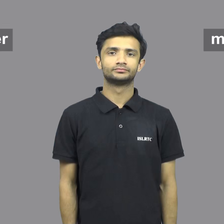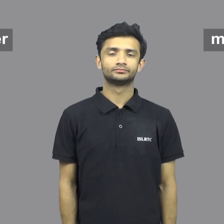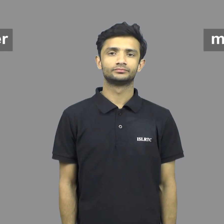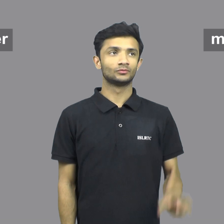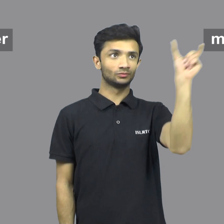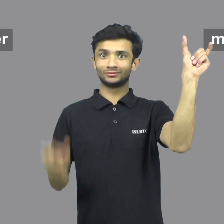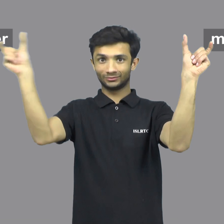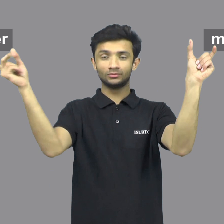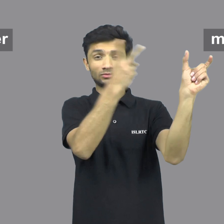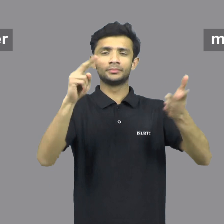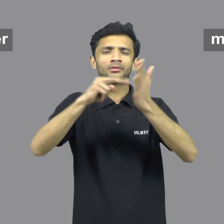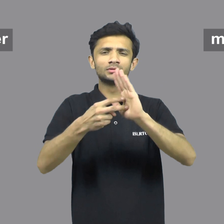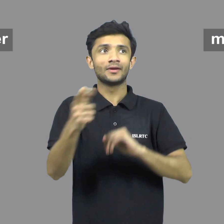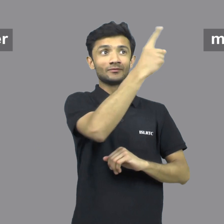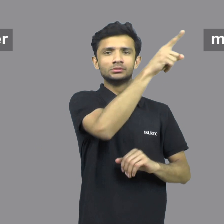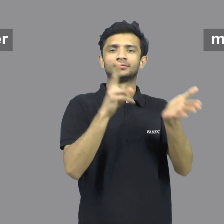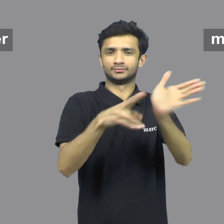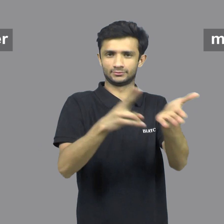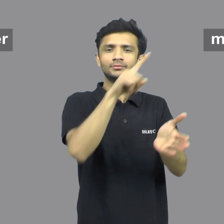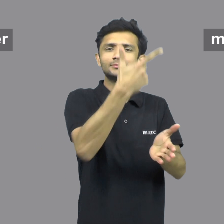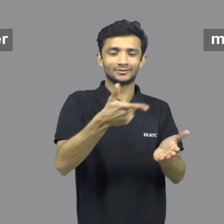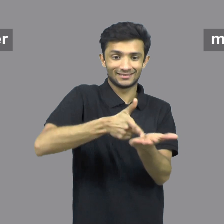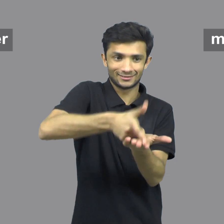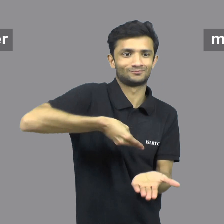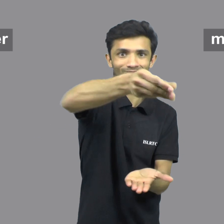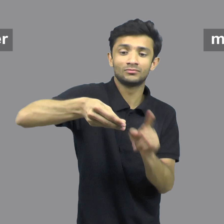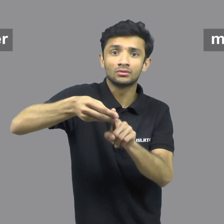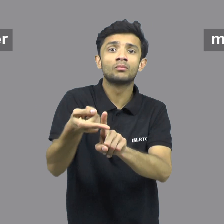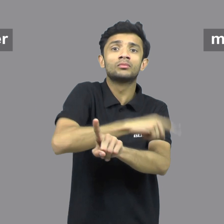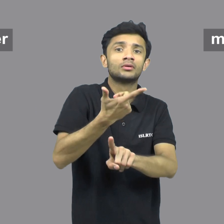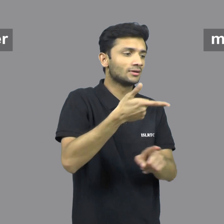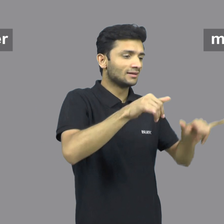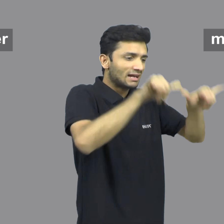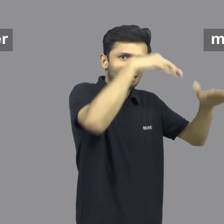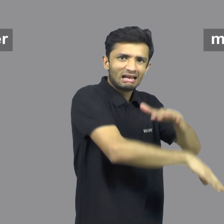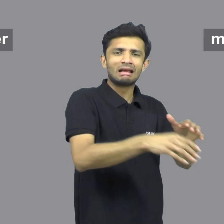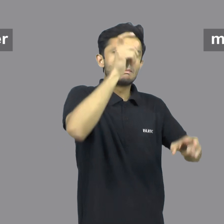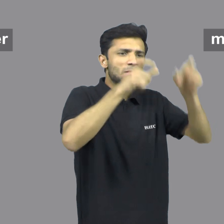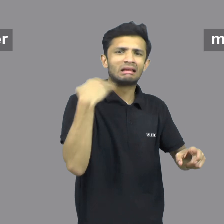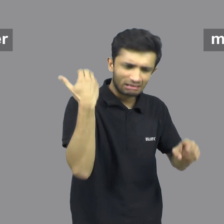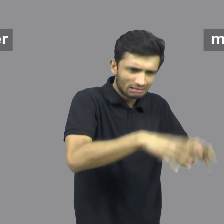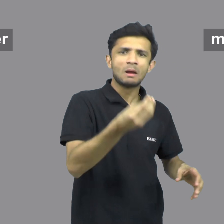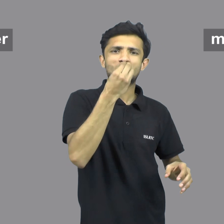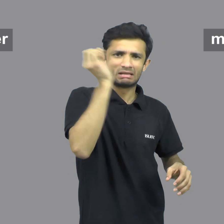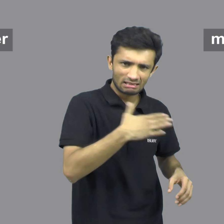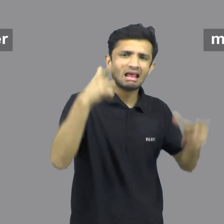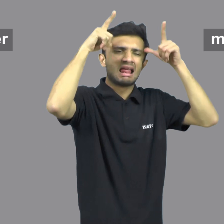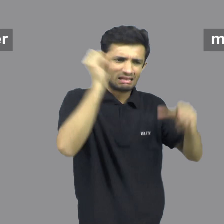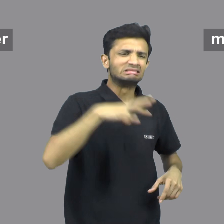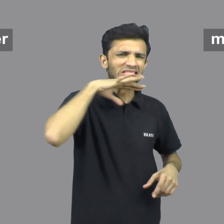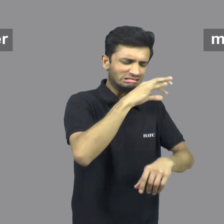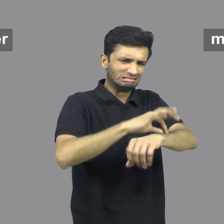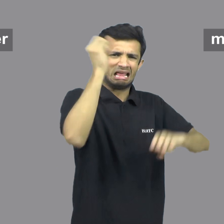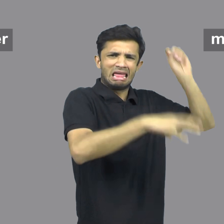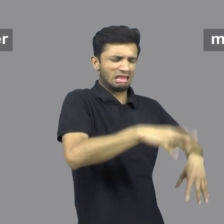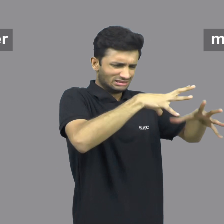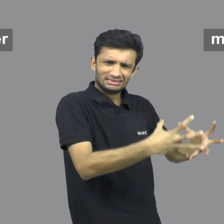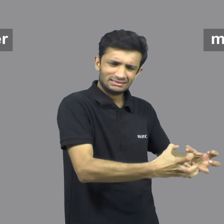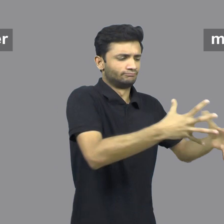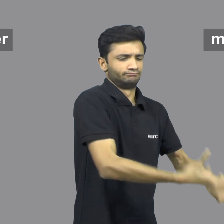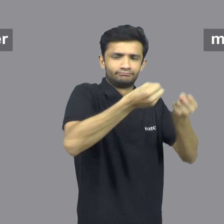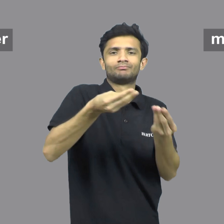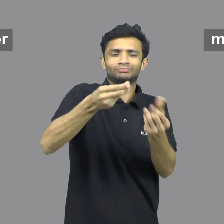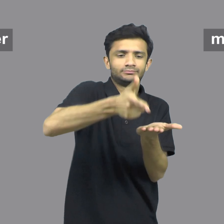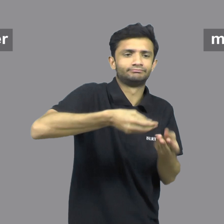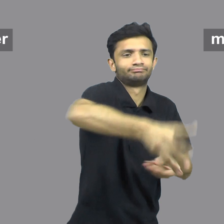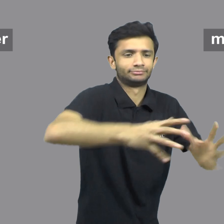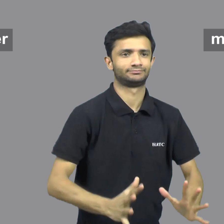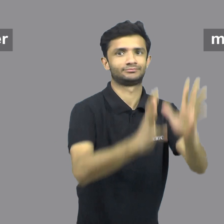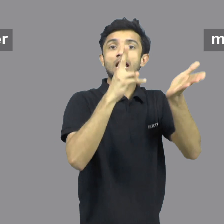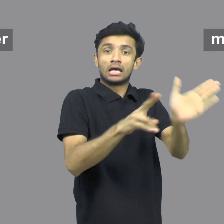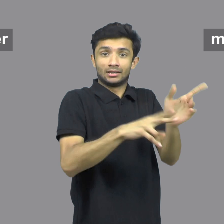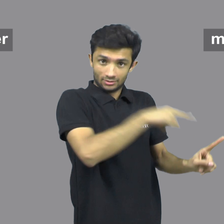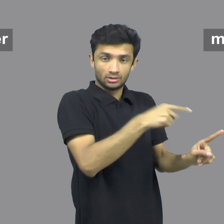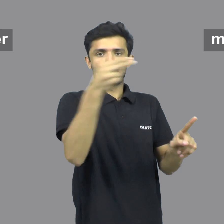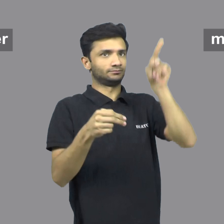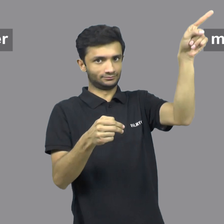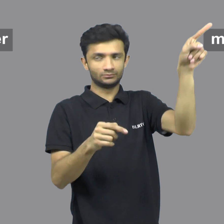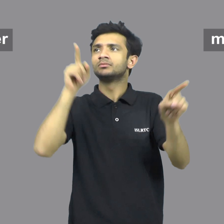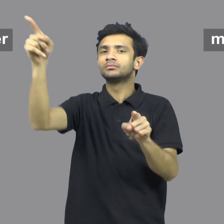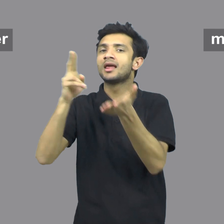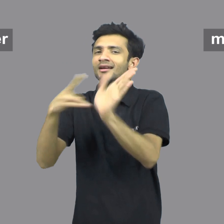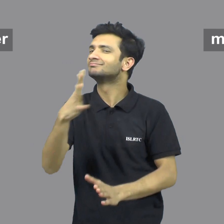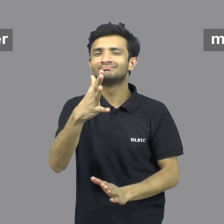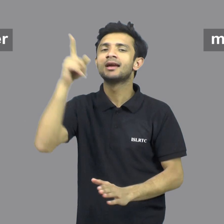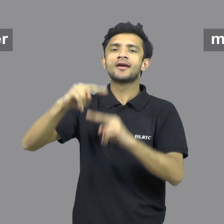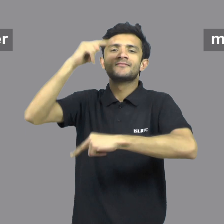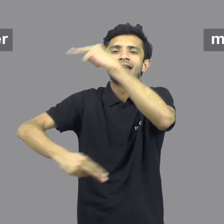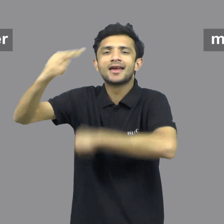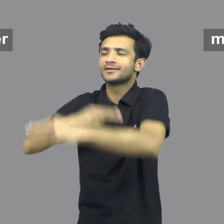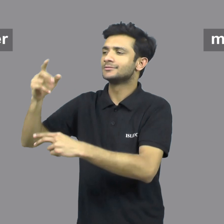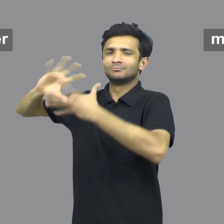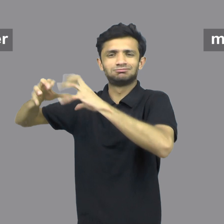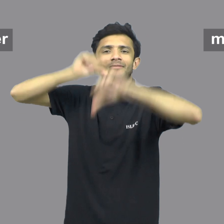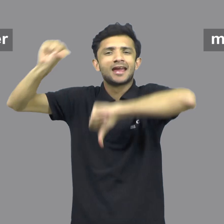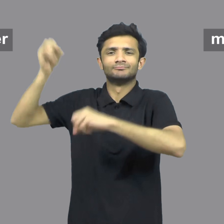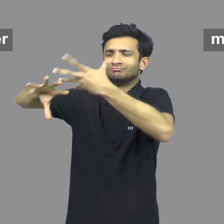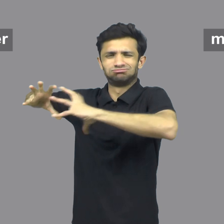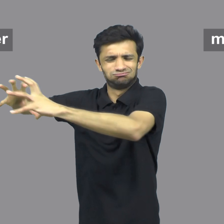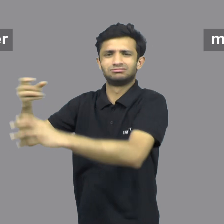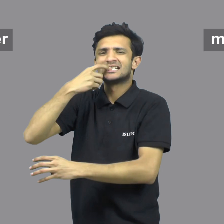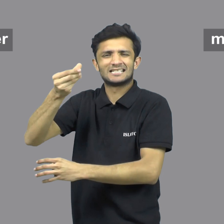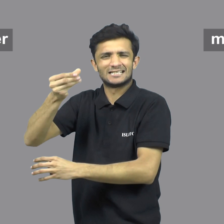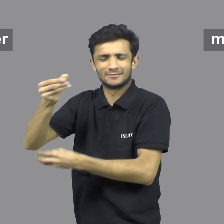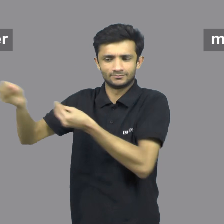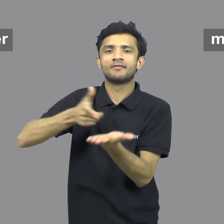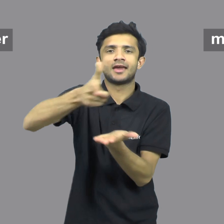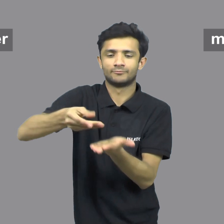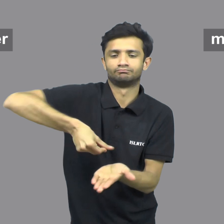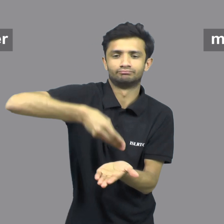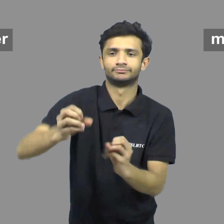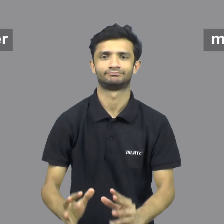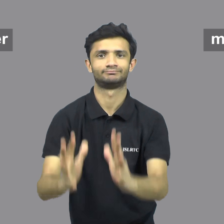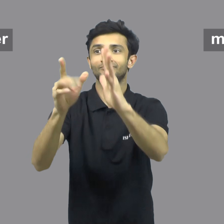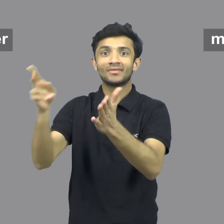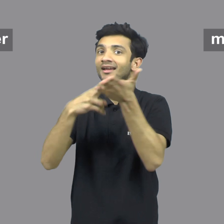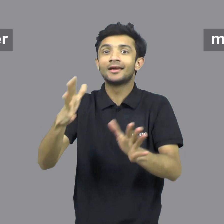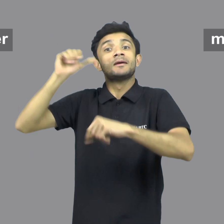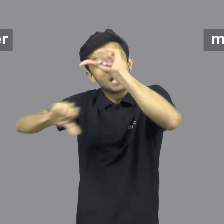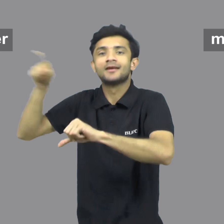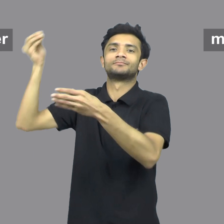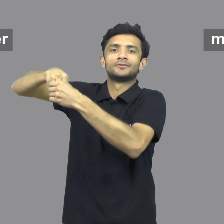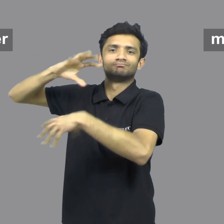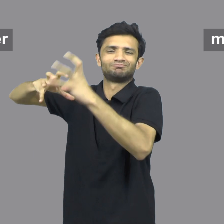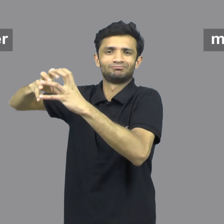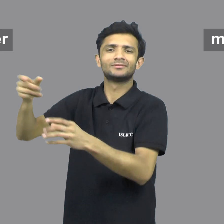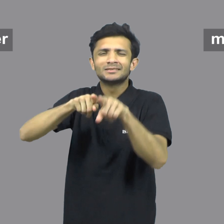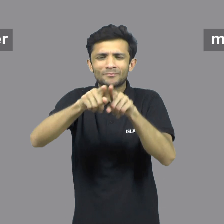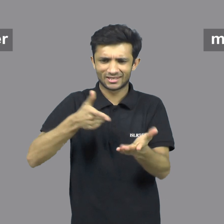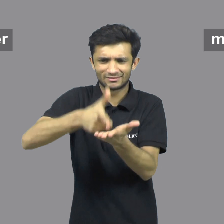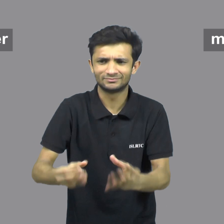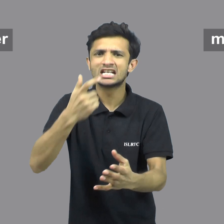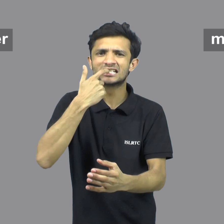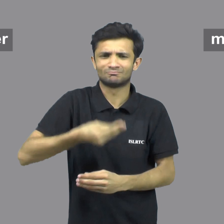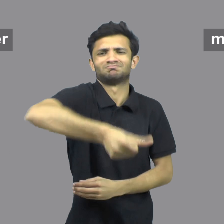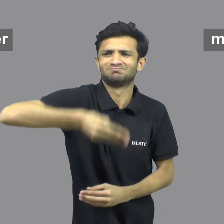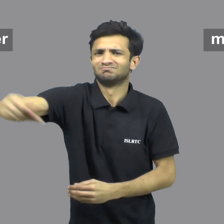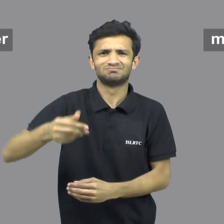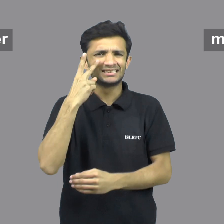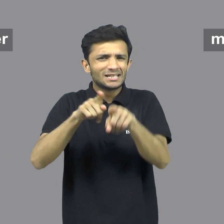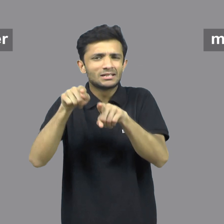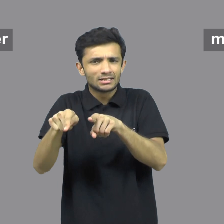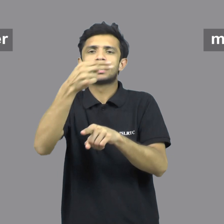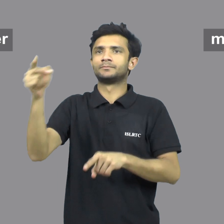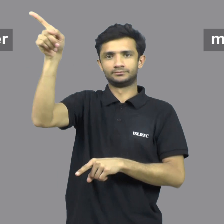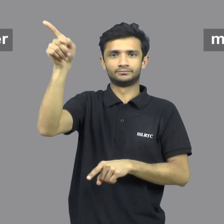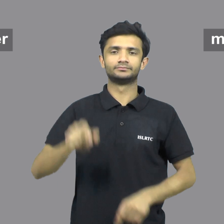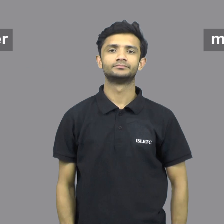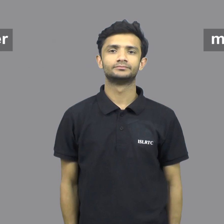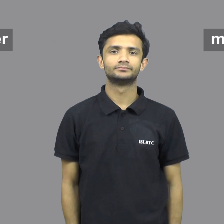Manure and Fertilizer